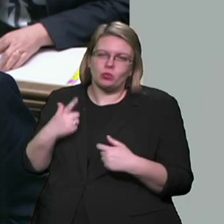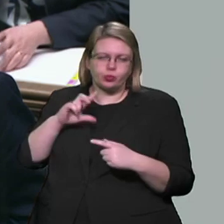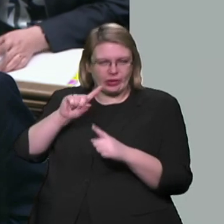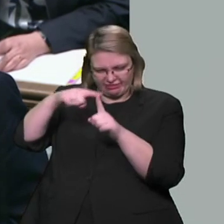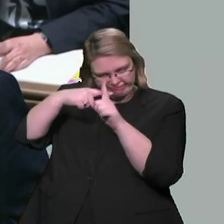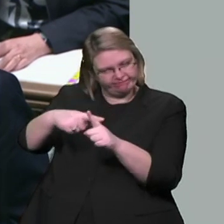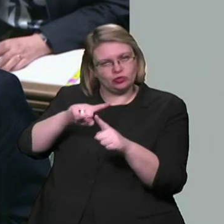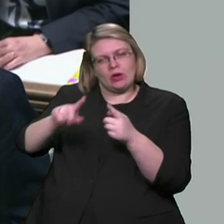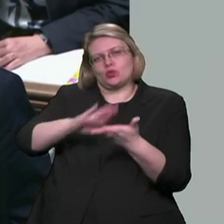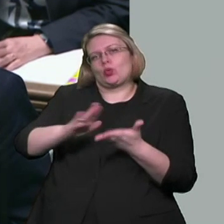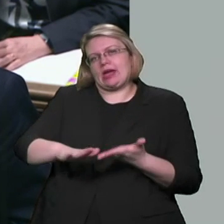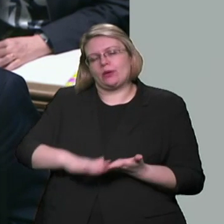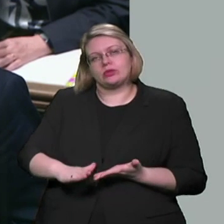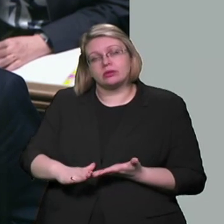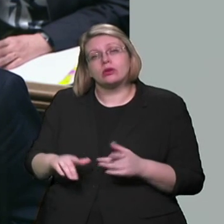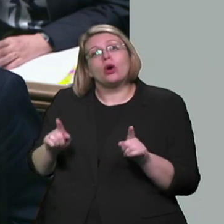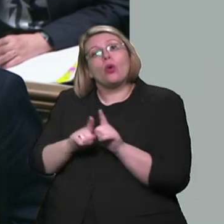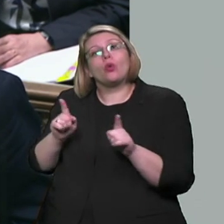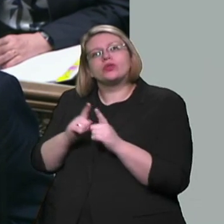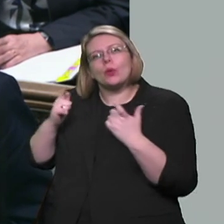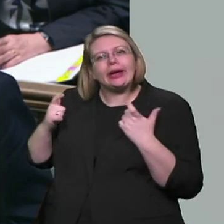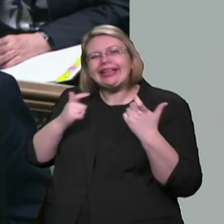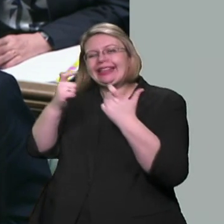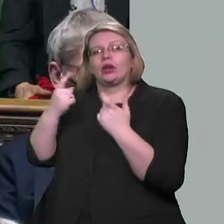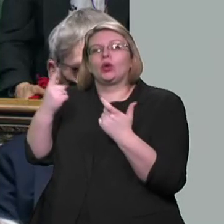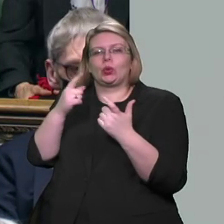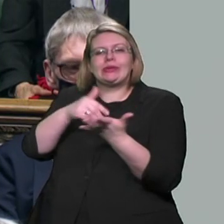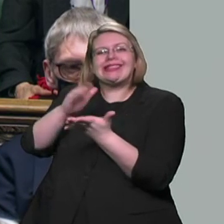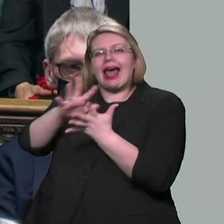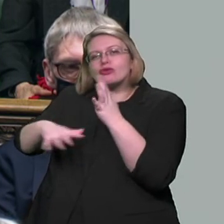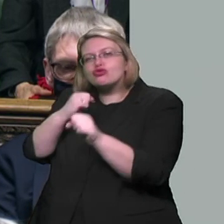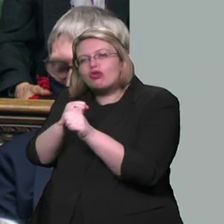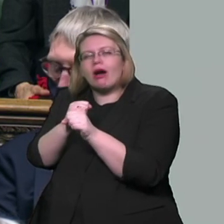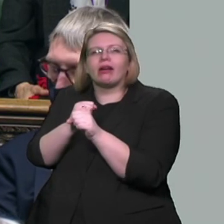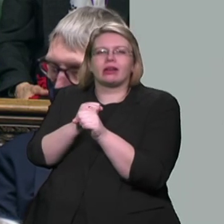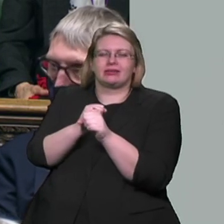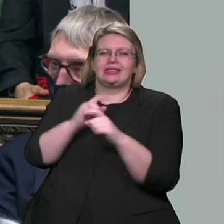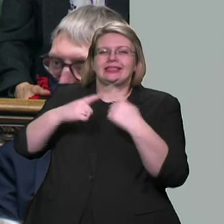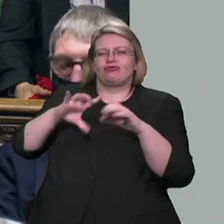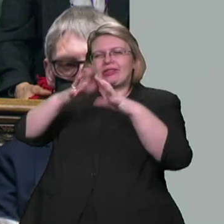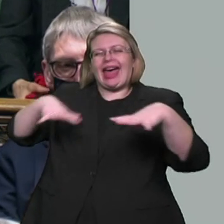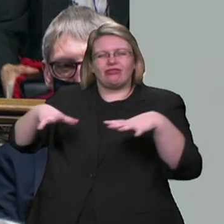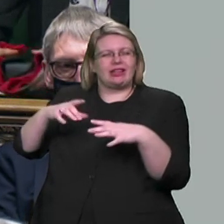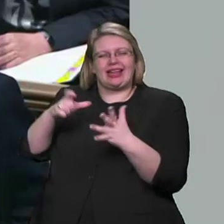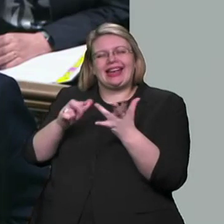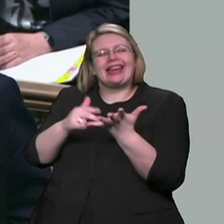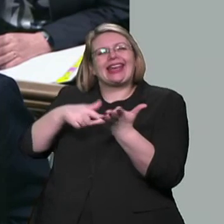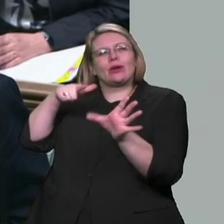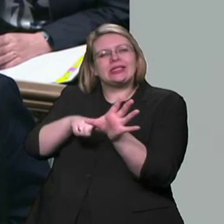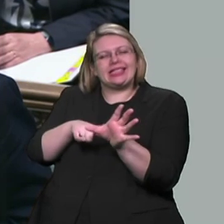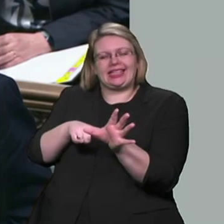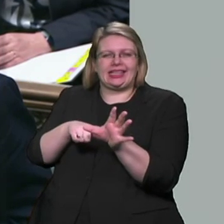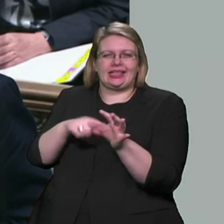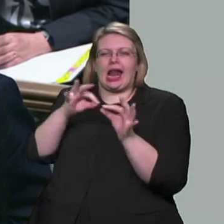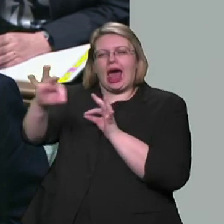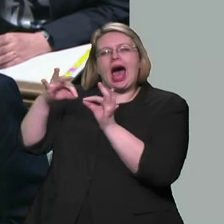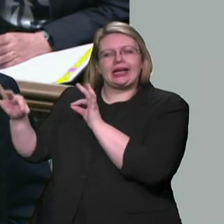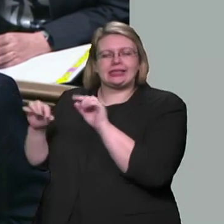It is also why we are rounding up the county lines drugs gangs, who play a big part in this, sadly.